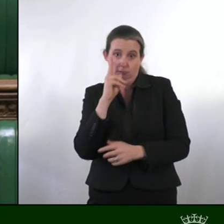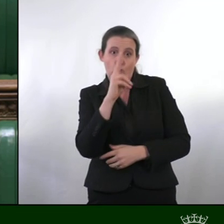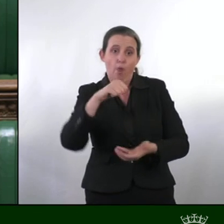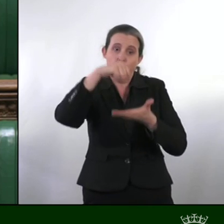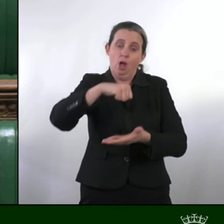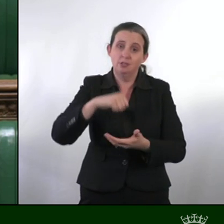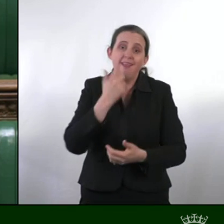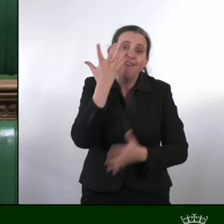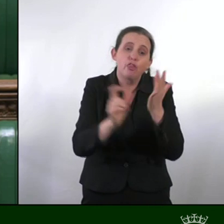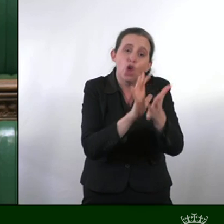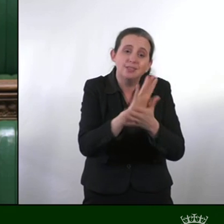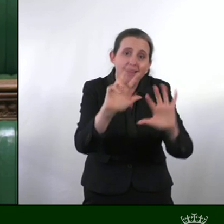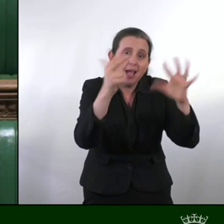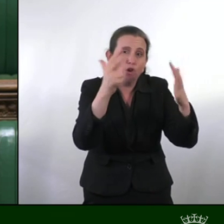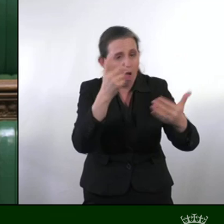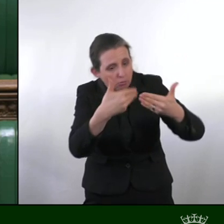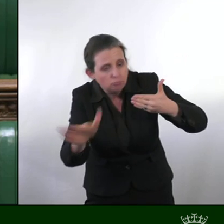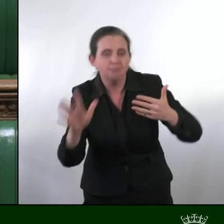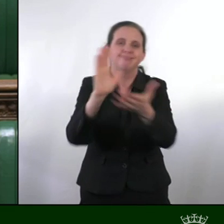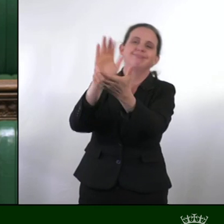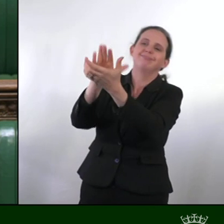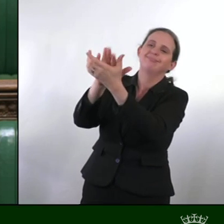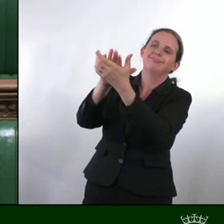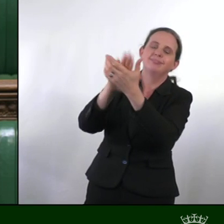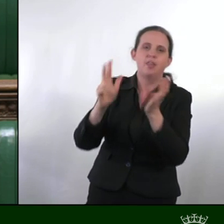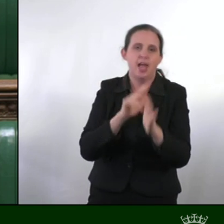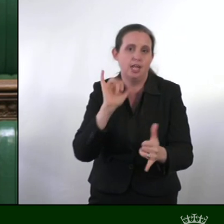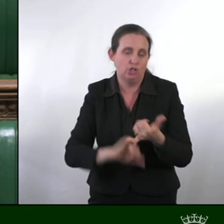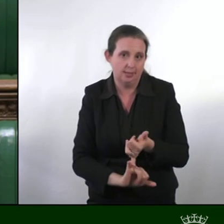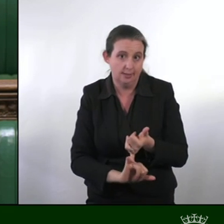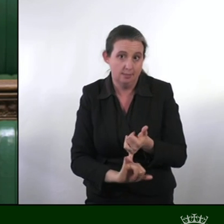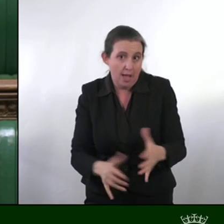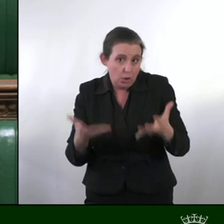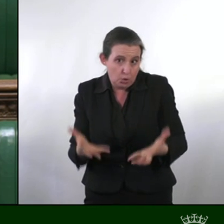Today, his Government institute a pay freeze for many of them.